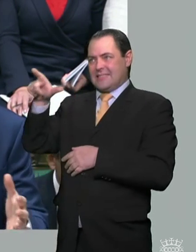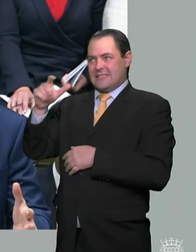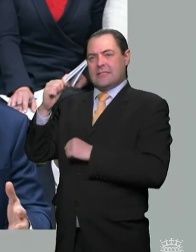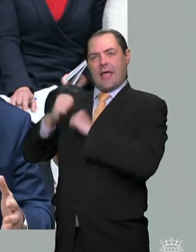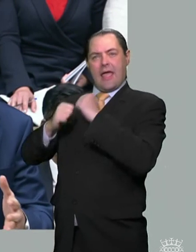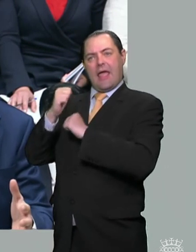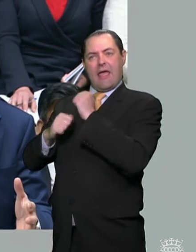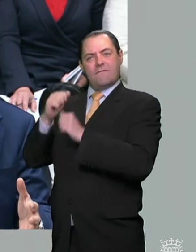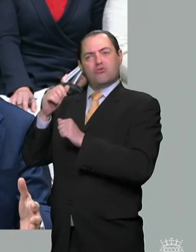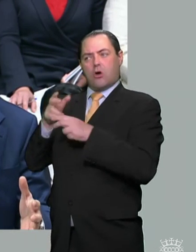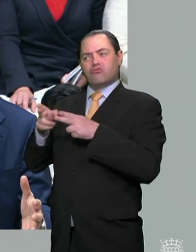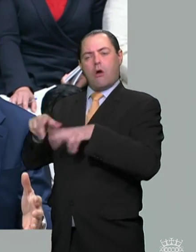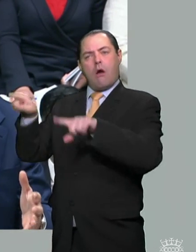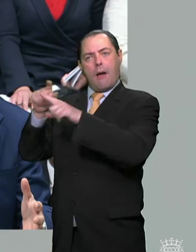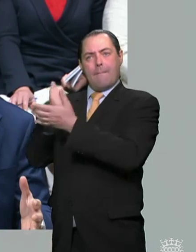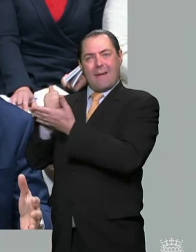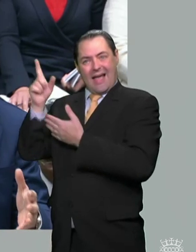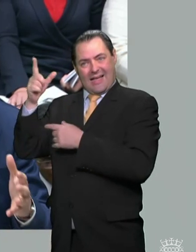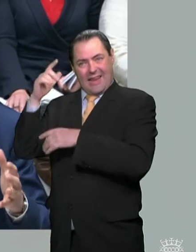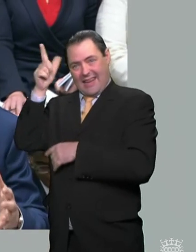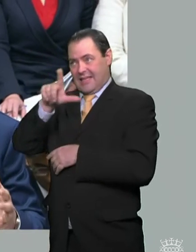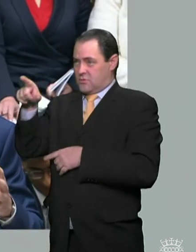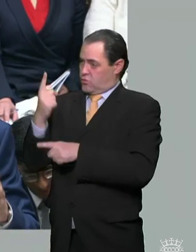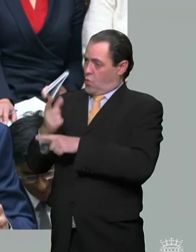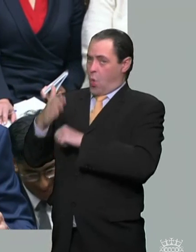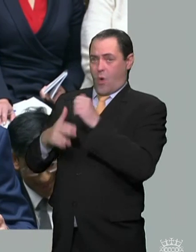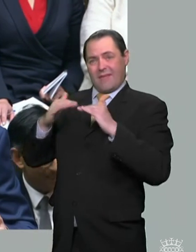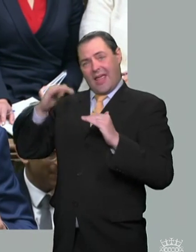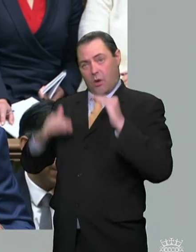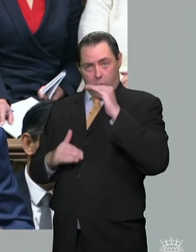The honourable Member asks about inequality and levelling up.